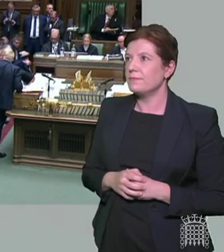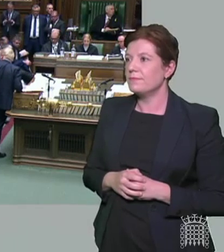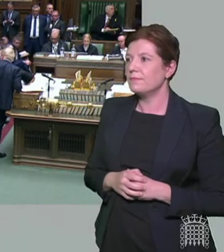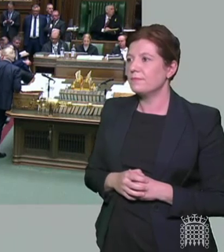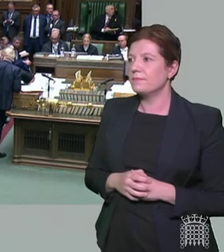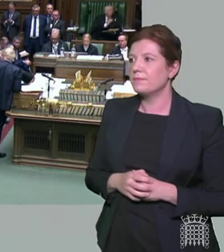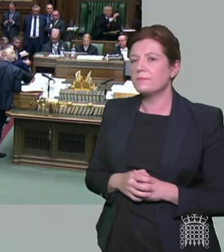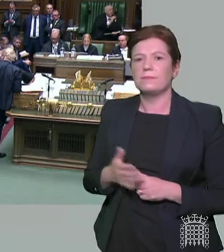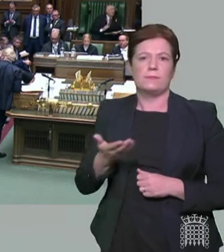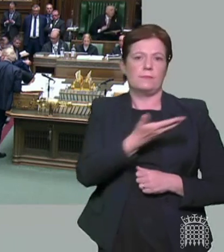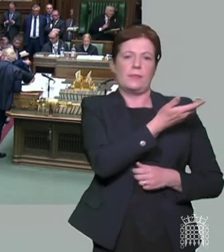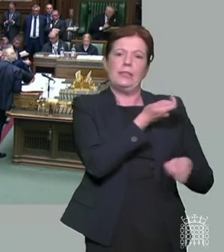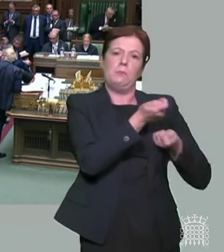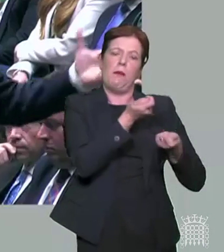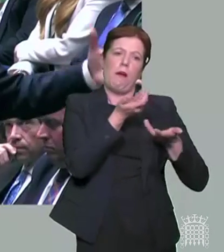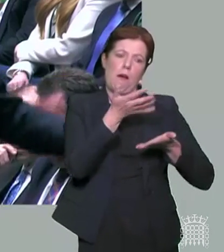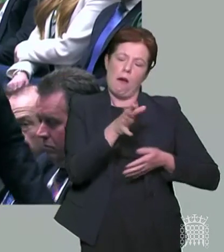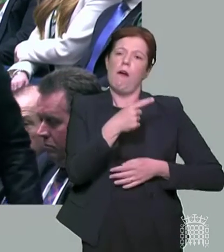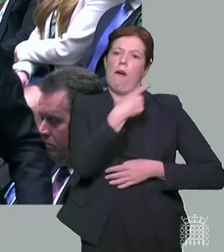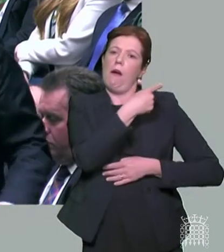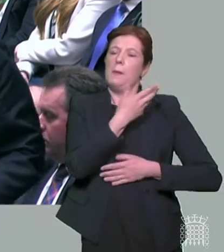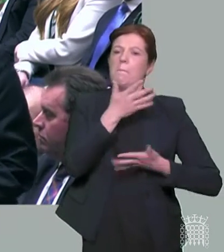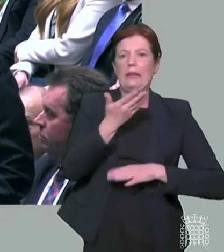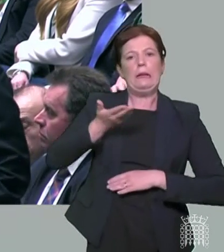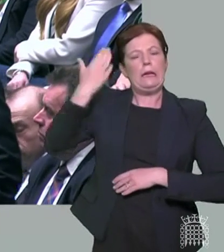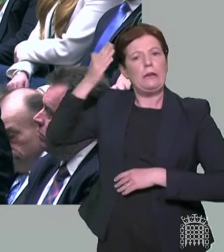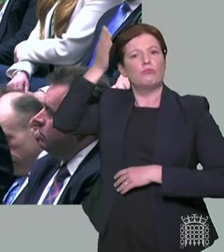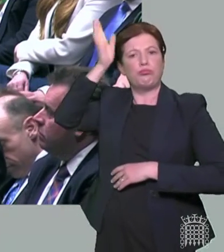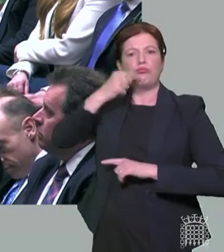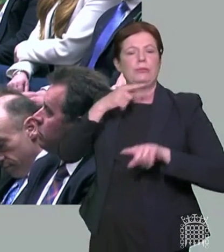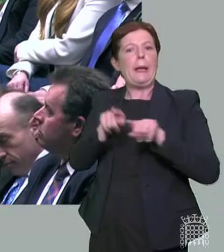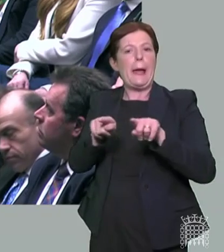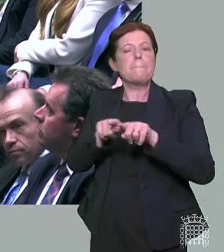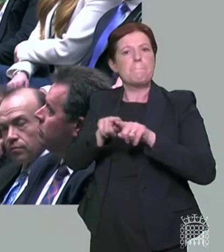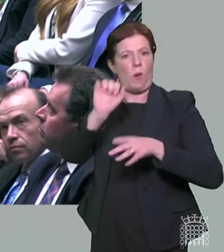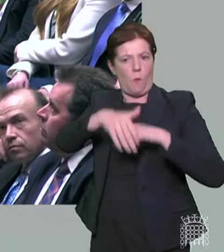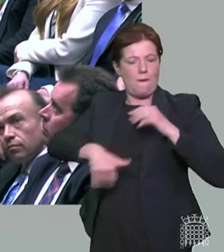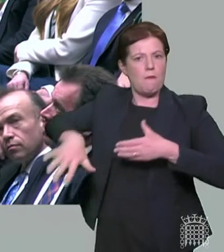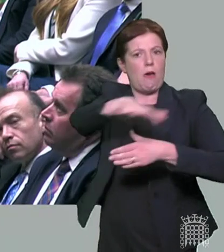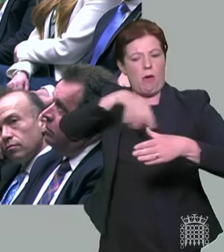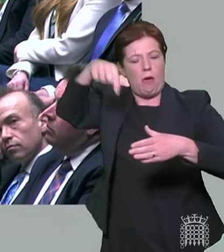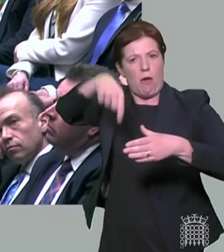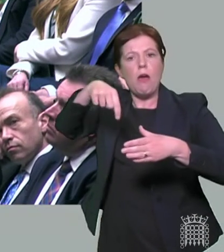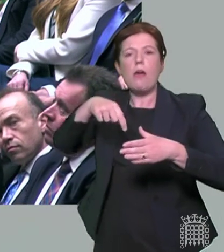My honourable Friend has raised this issue before and I know how infuriating it is for his constituents.